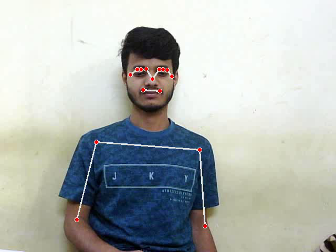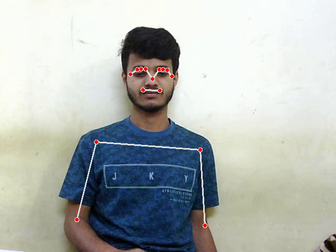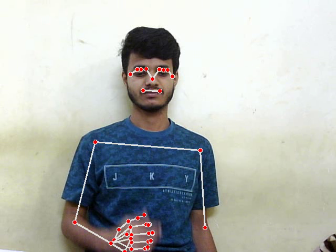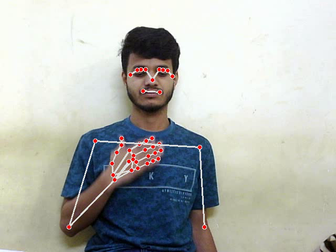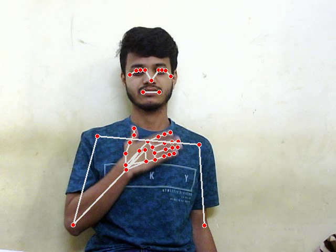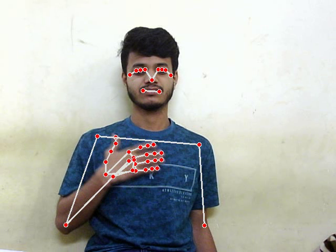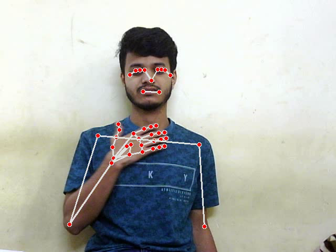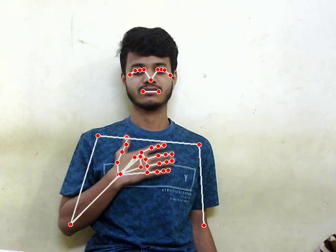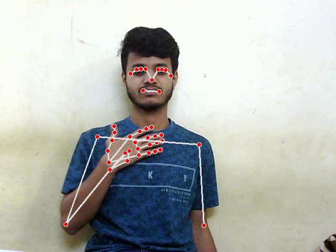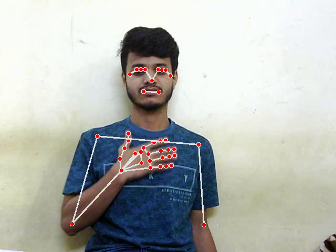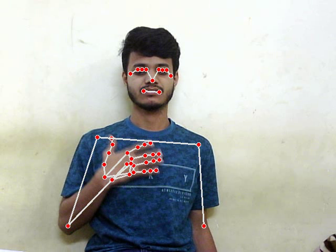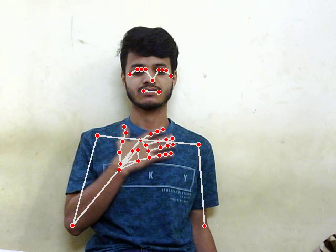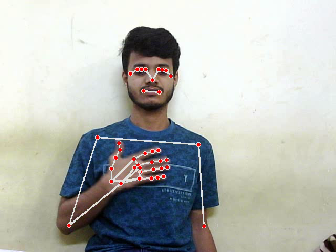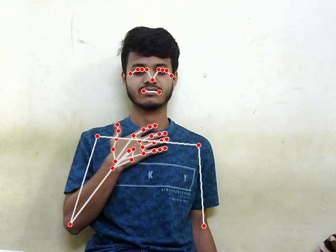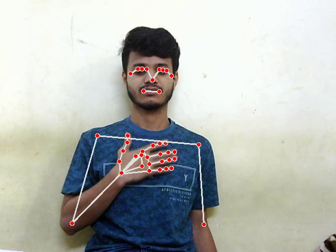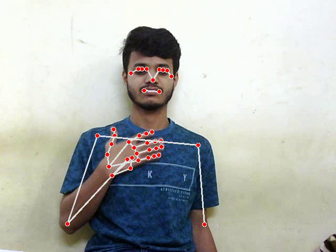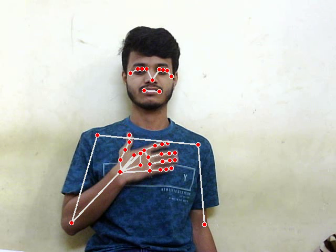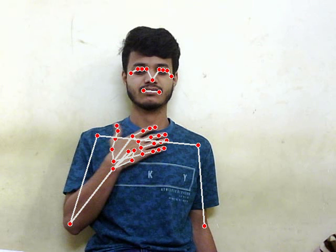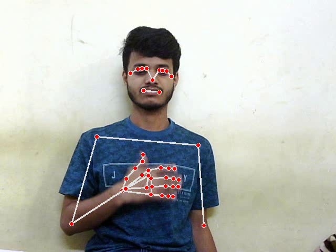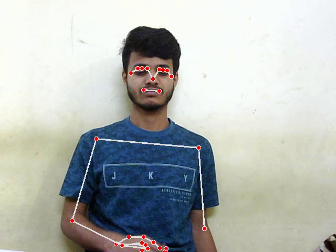please